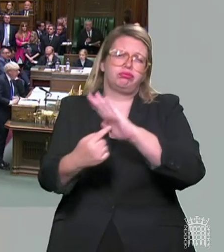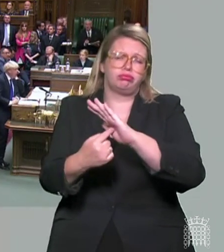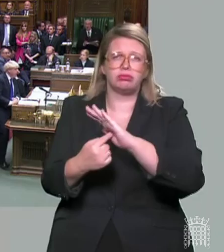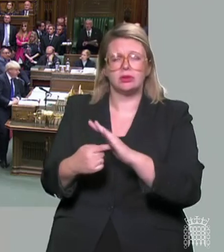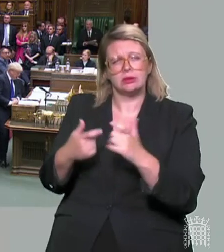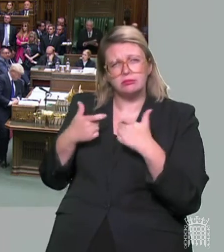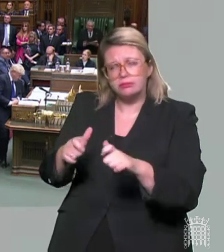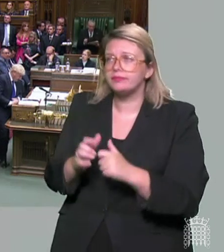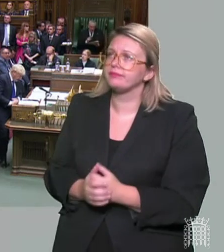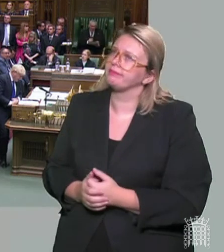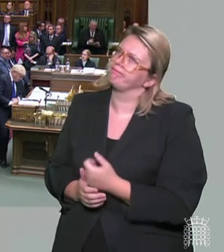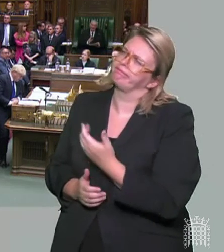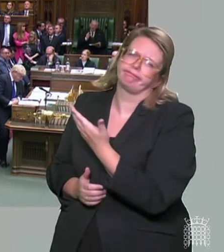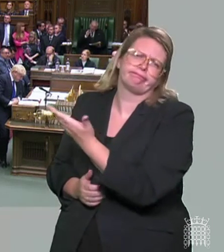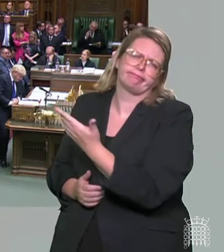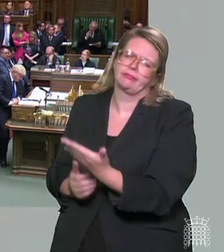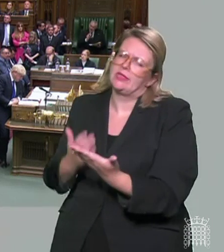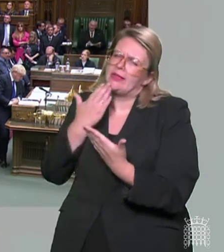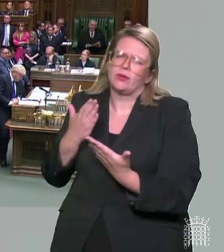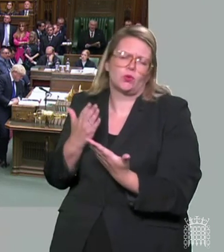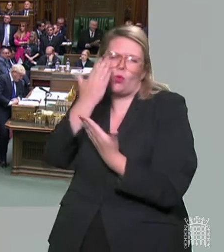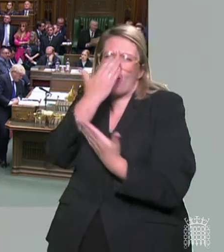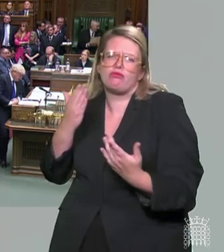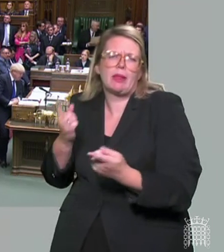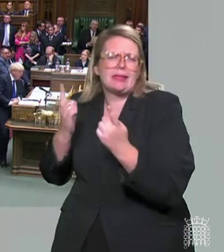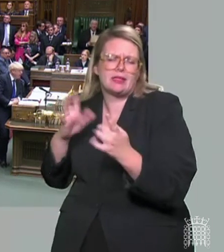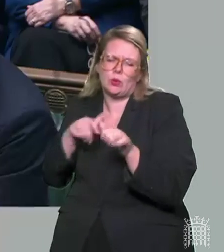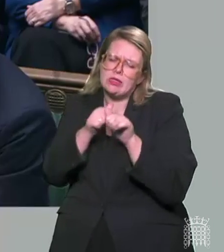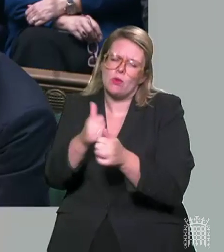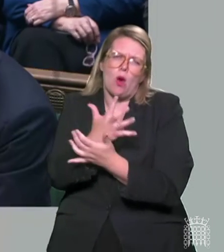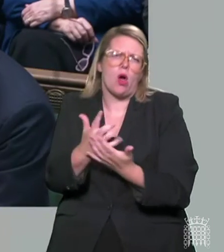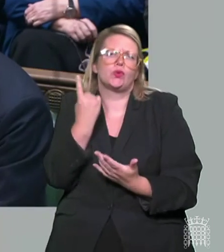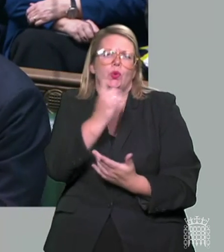I thank my honourable Friend very much for all the work that he has done and continues to do for veterans.